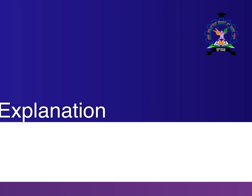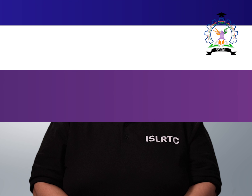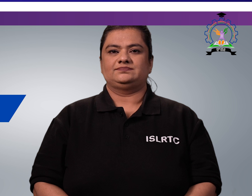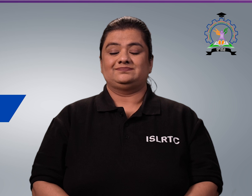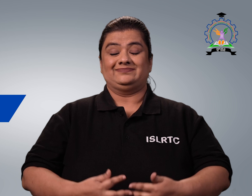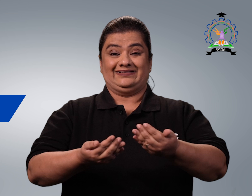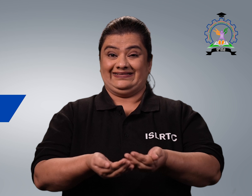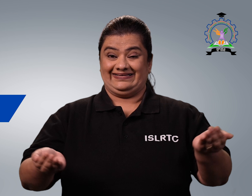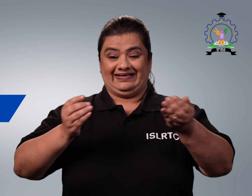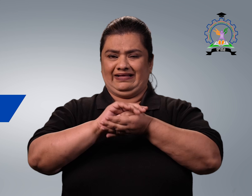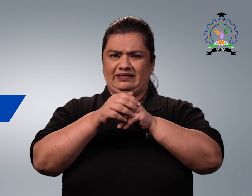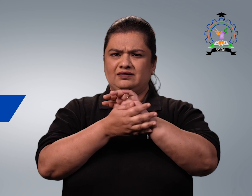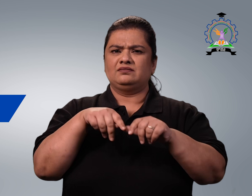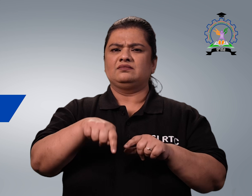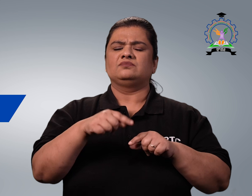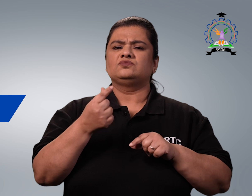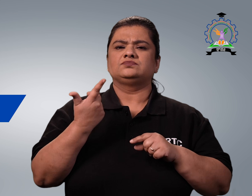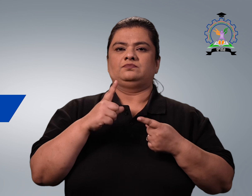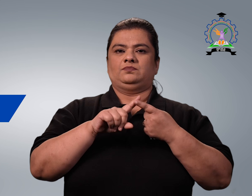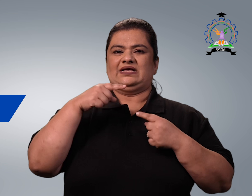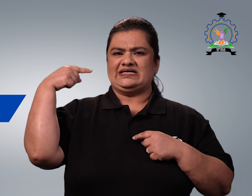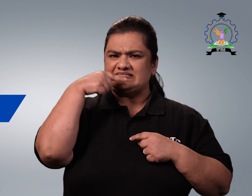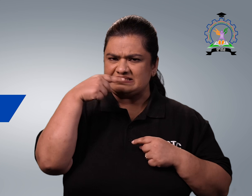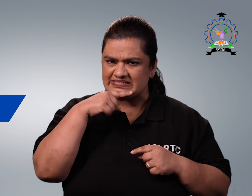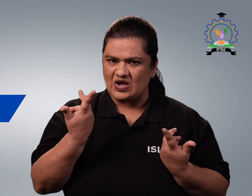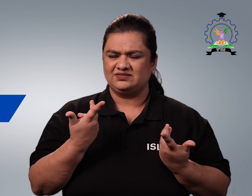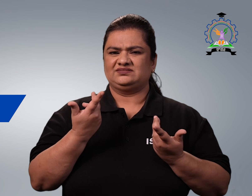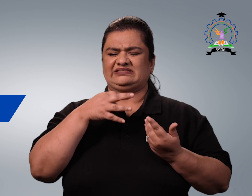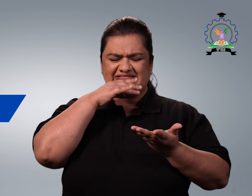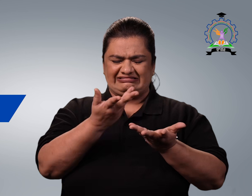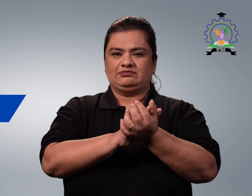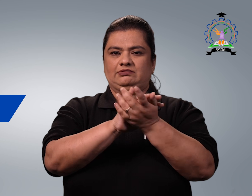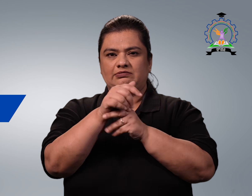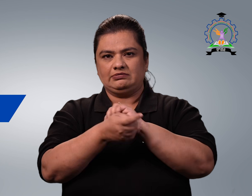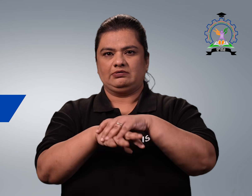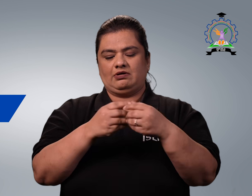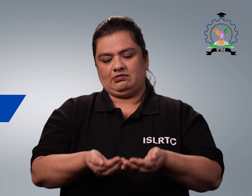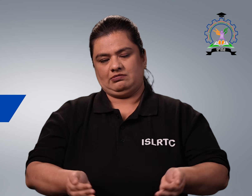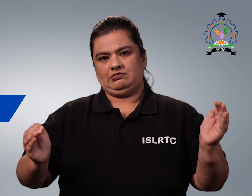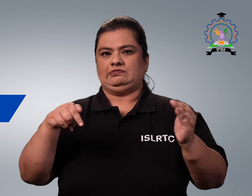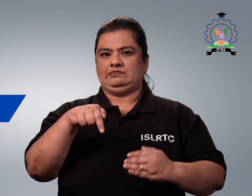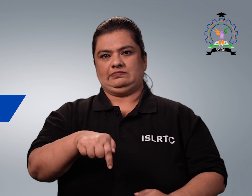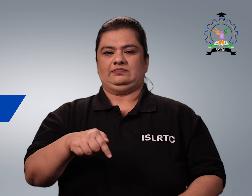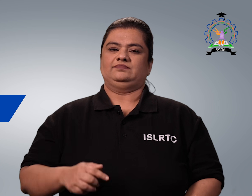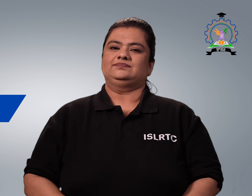A wash basin is a sink used for washing hands, brushing, etc.